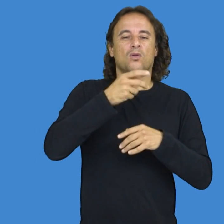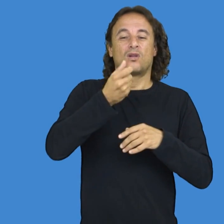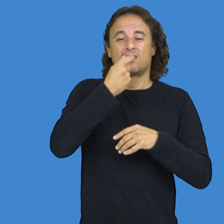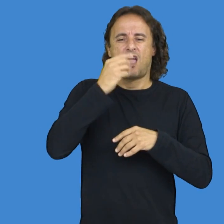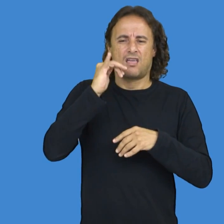droga